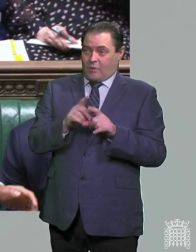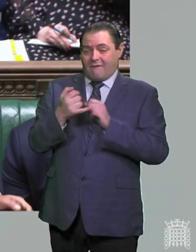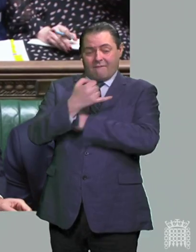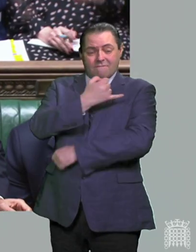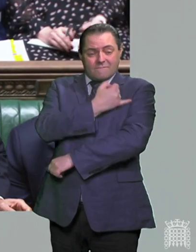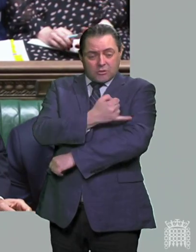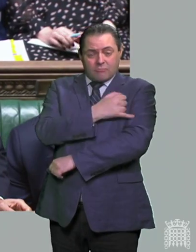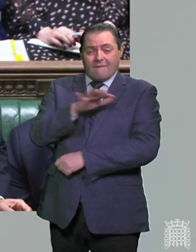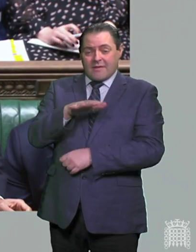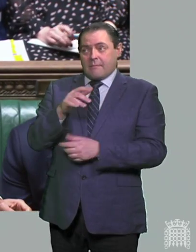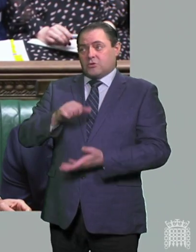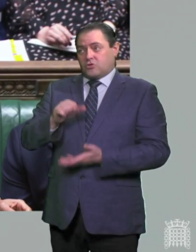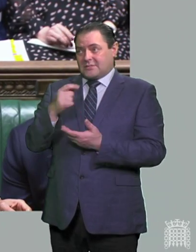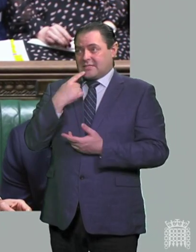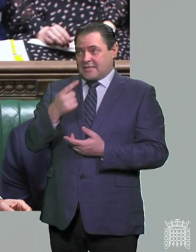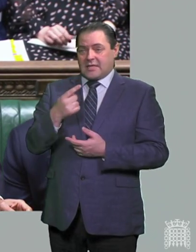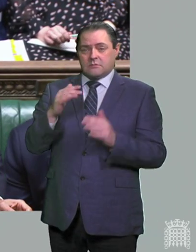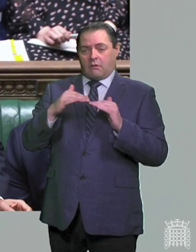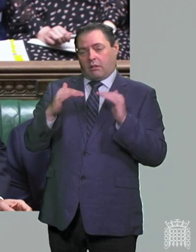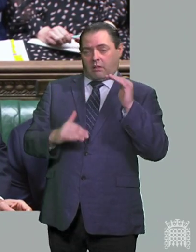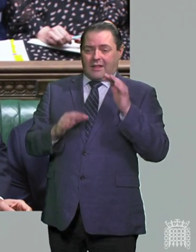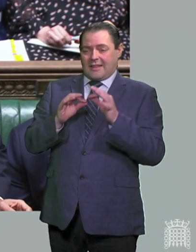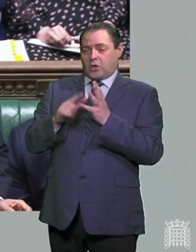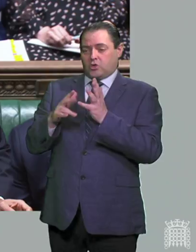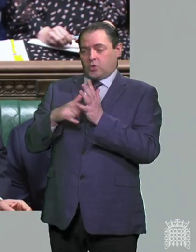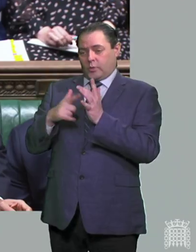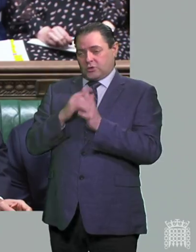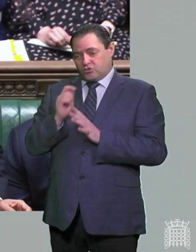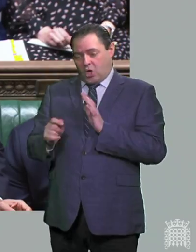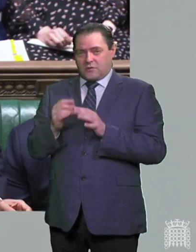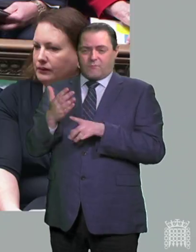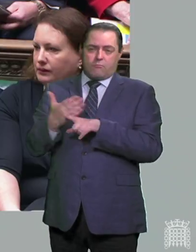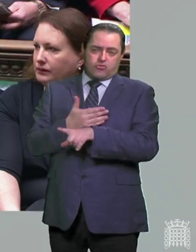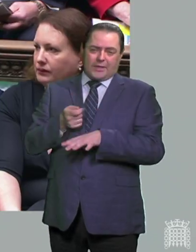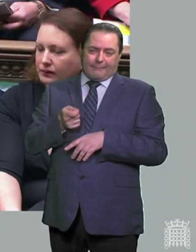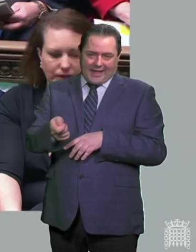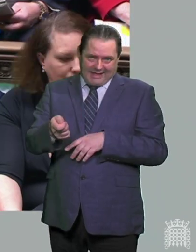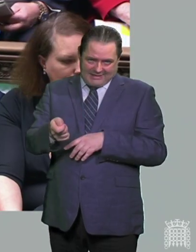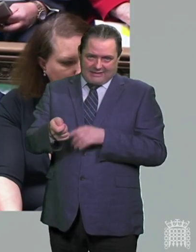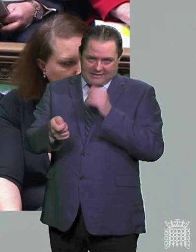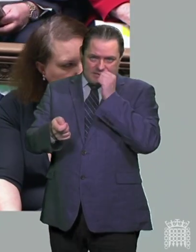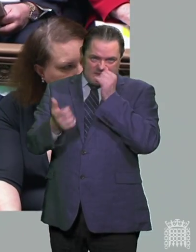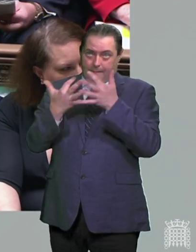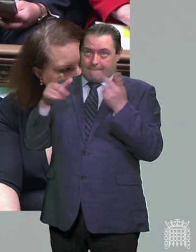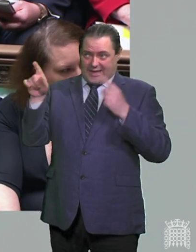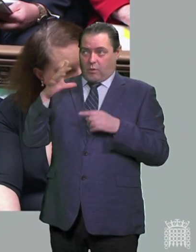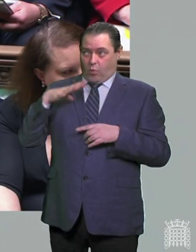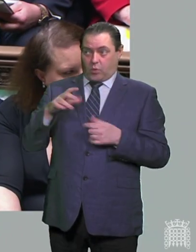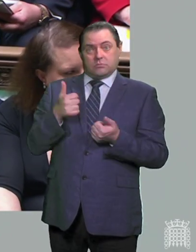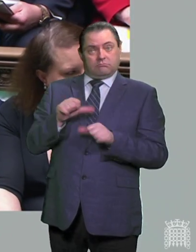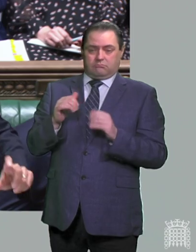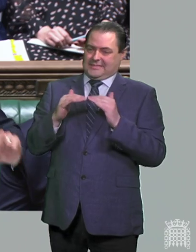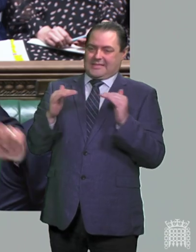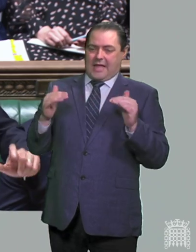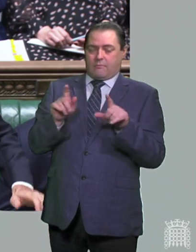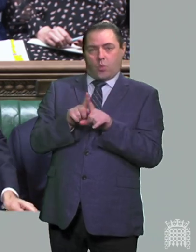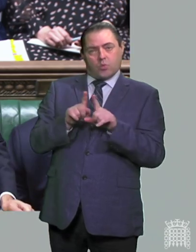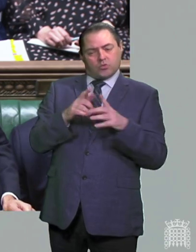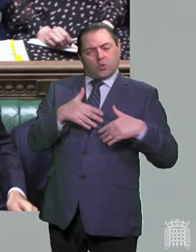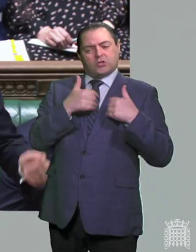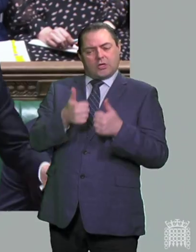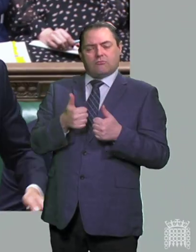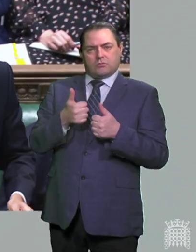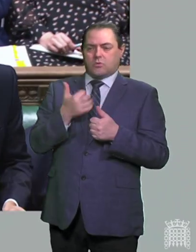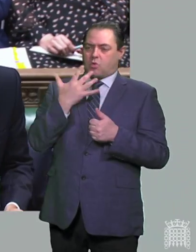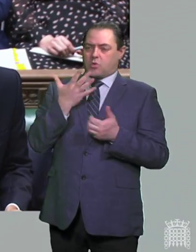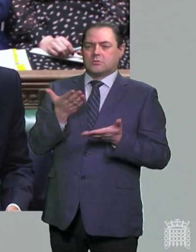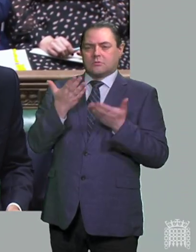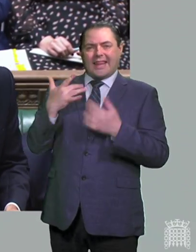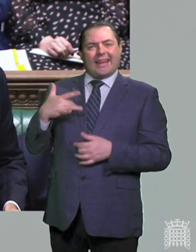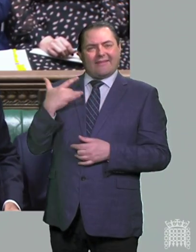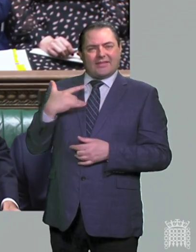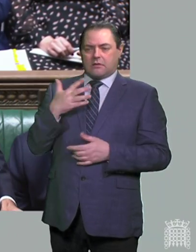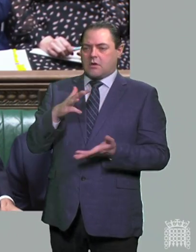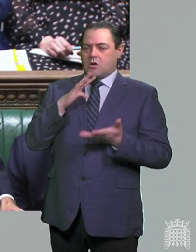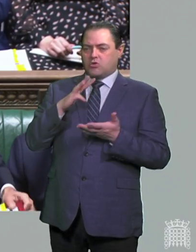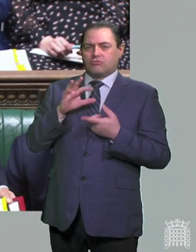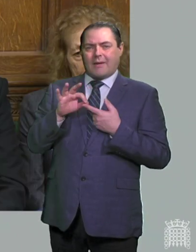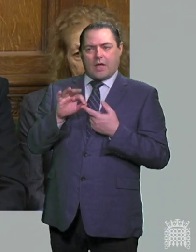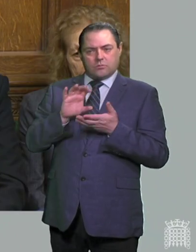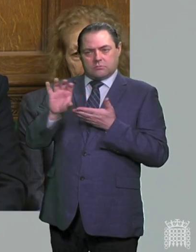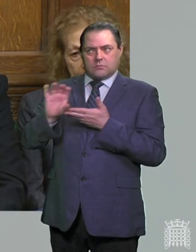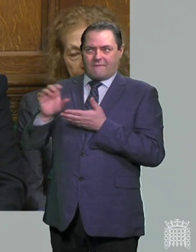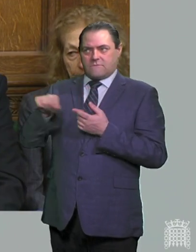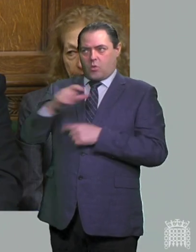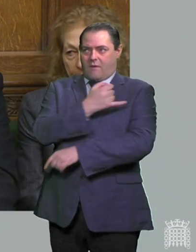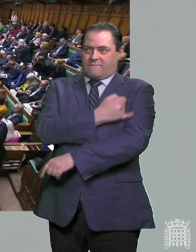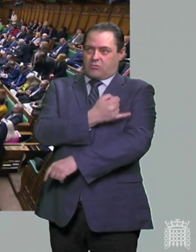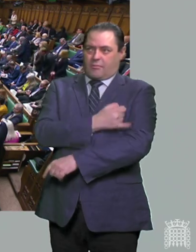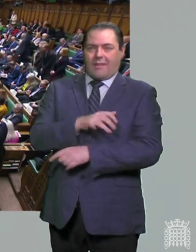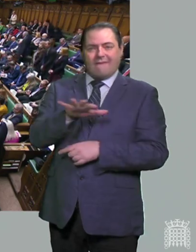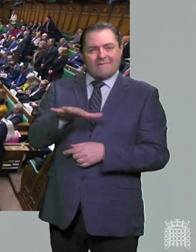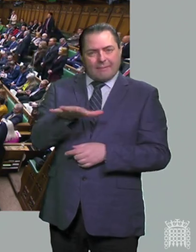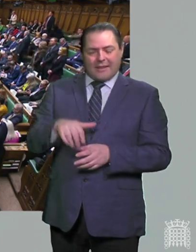The Chancellor announced that we will end the discrepancy in unit charges for those on prepayment meters, something many in this House have called for, and provide generous cost of living payments worth £900 to the most vulnerable families.